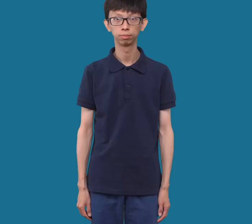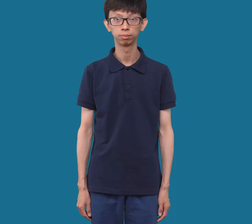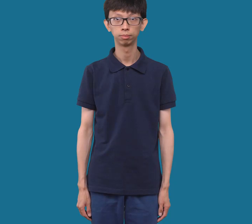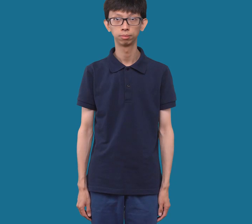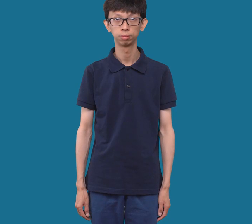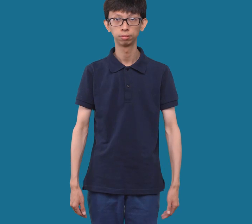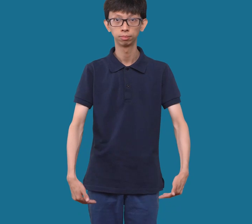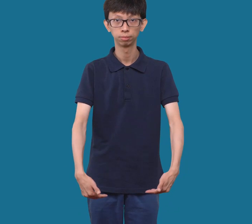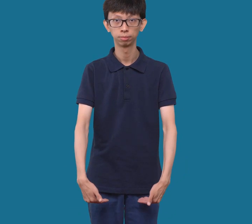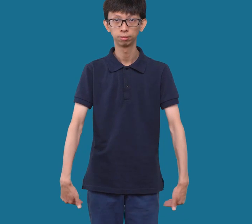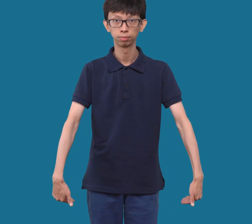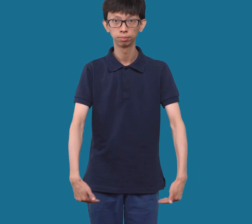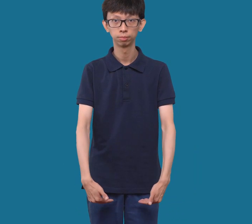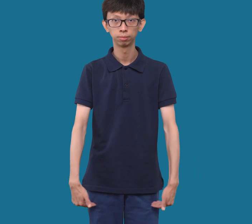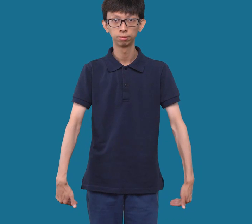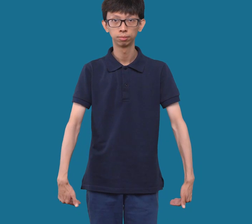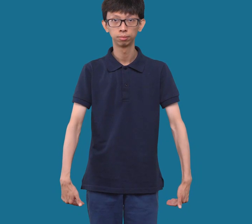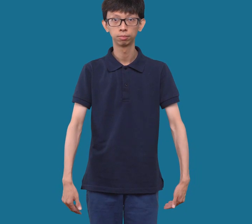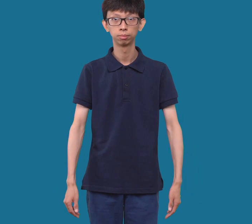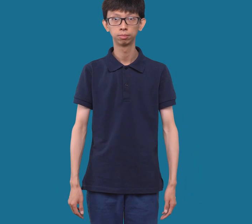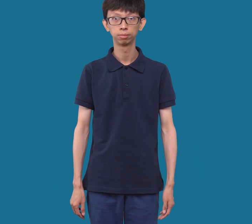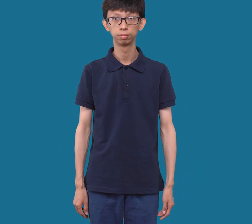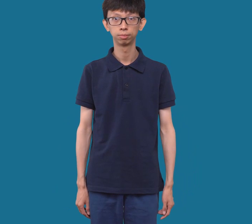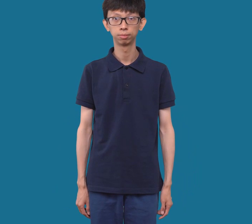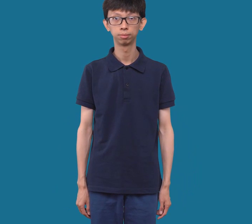quần đùi